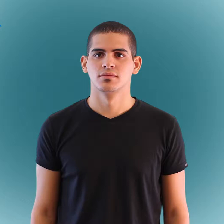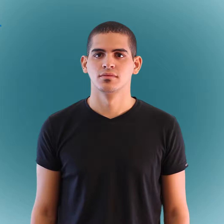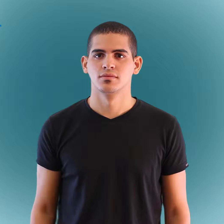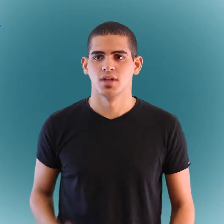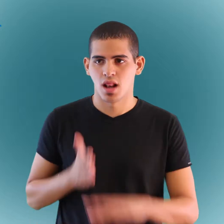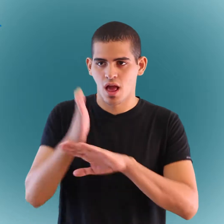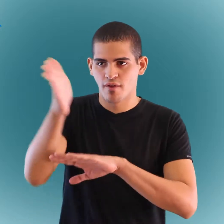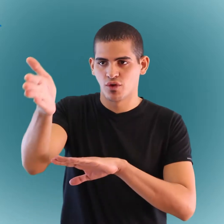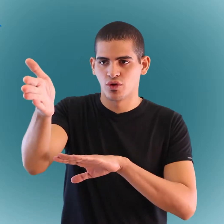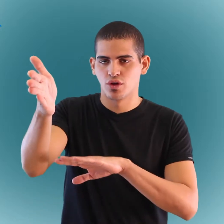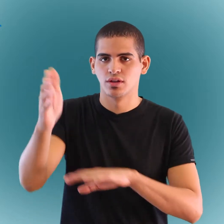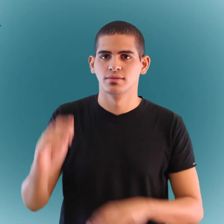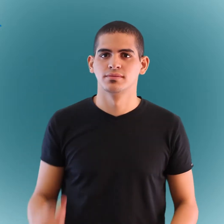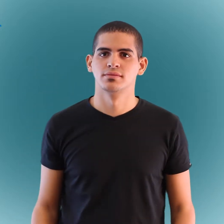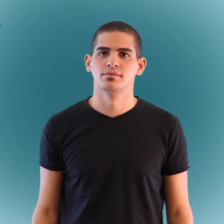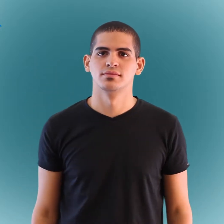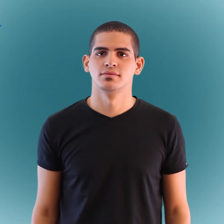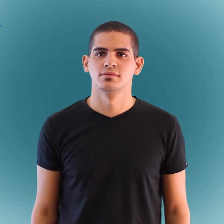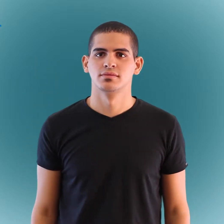לבוא